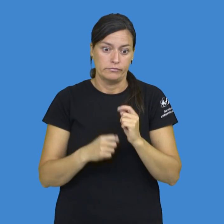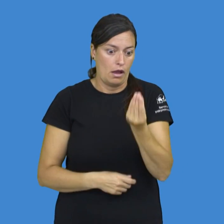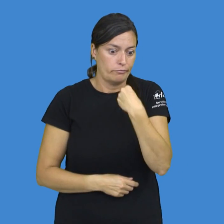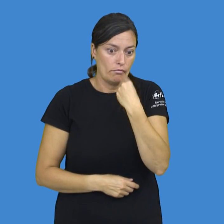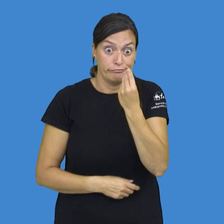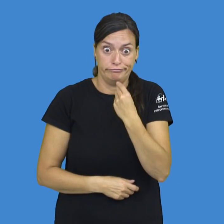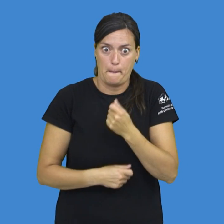comer